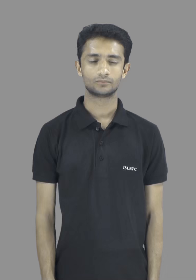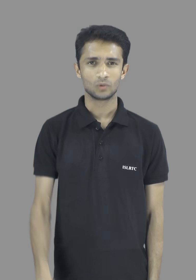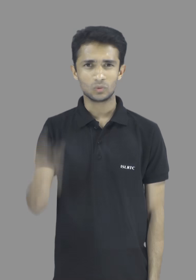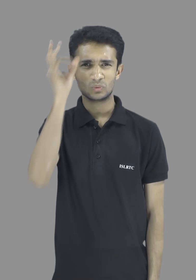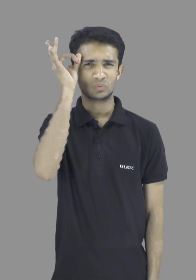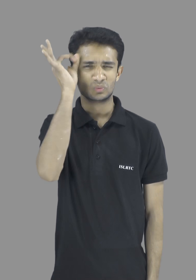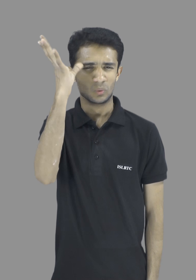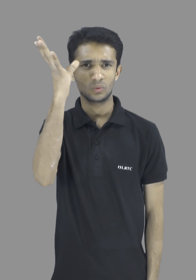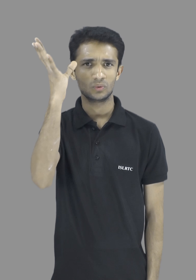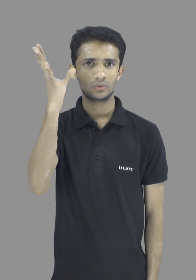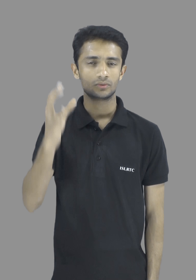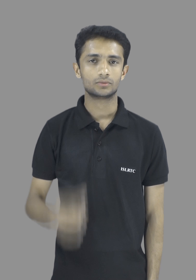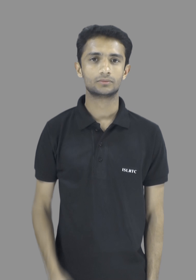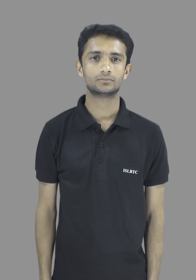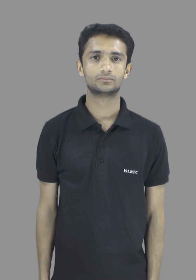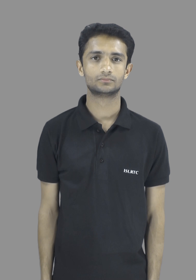Angry Enraged Furious